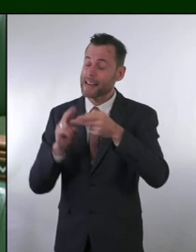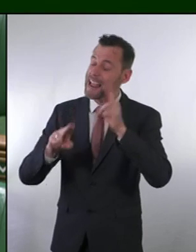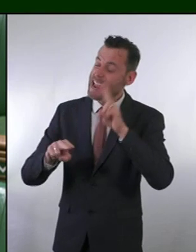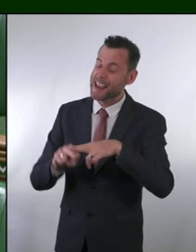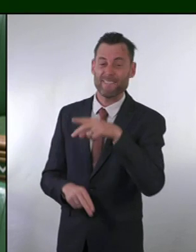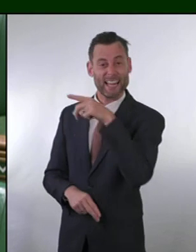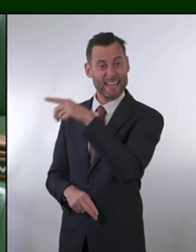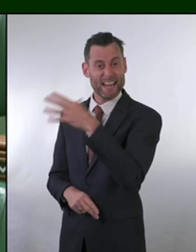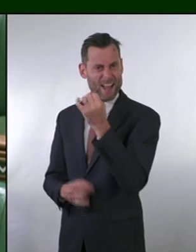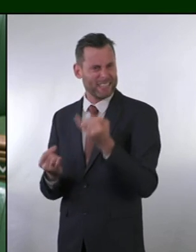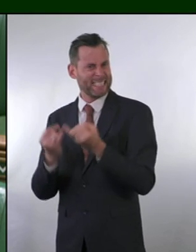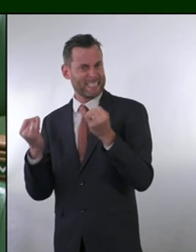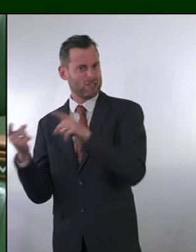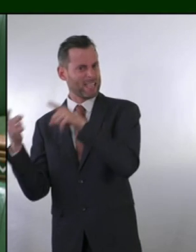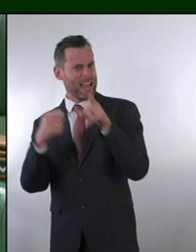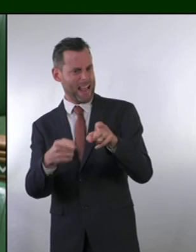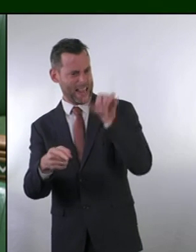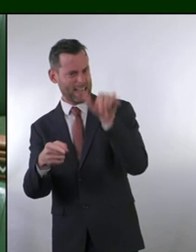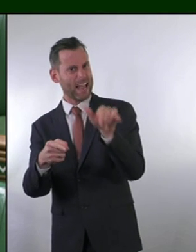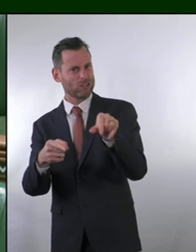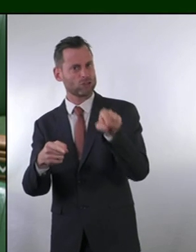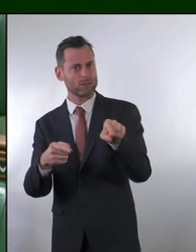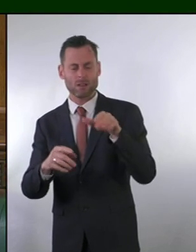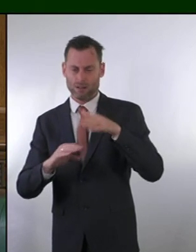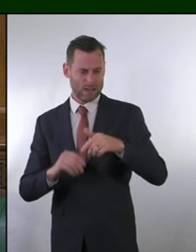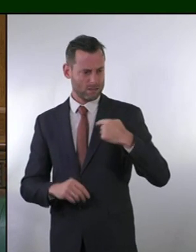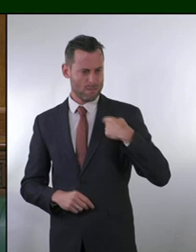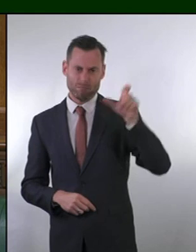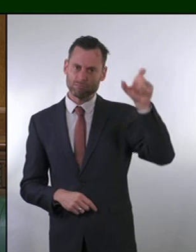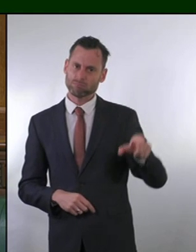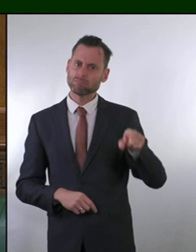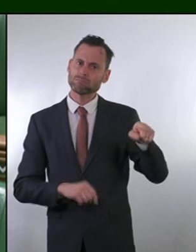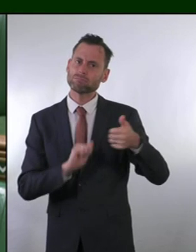Gentleman has some serious allegation to make against my right hon.